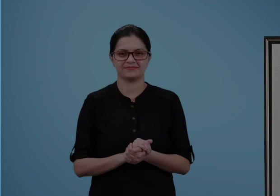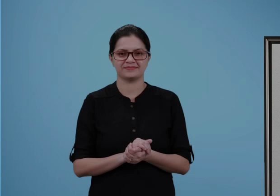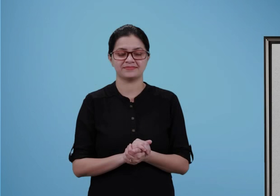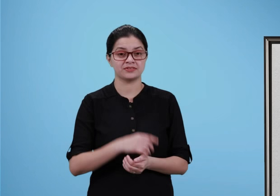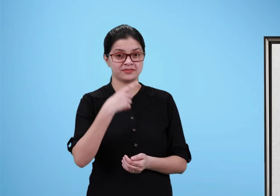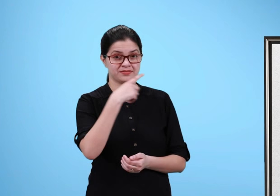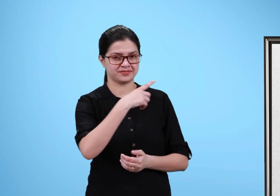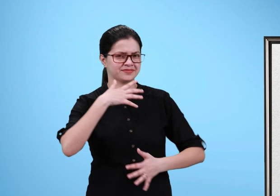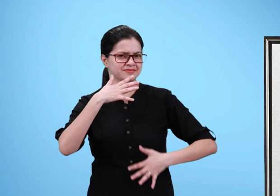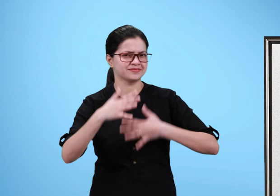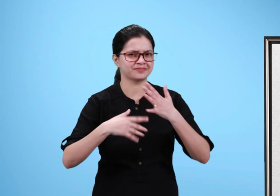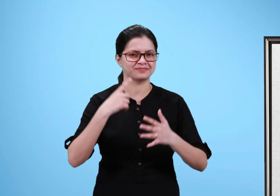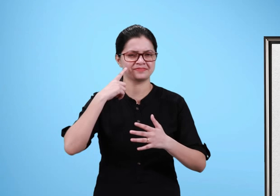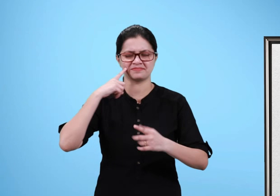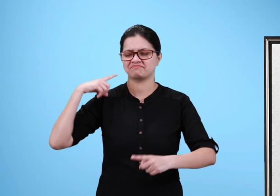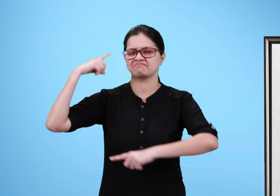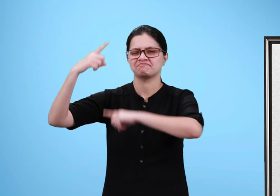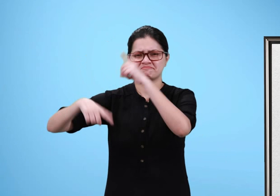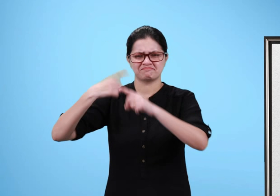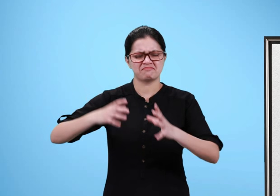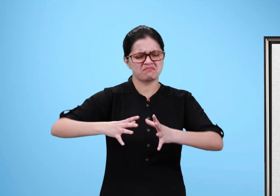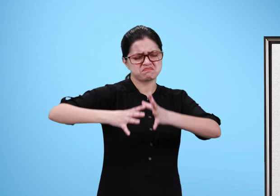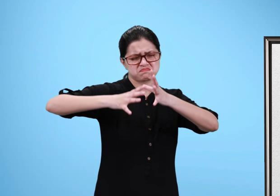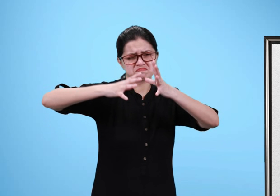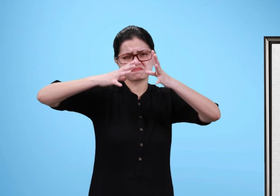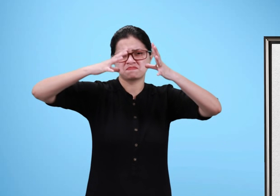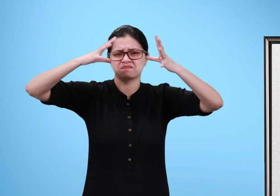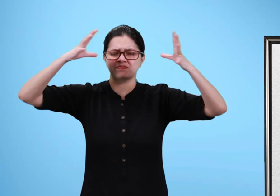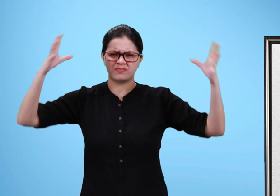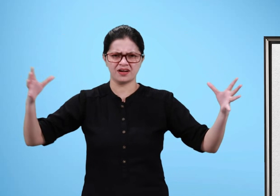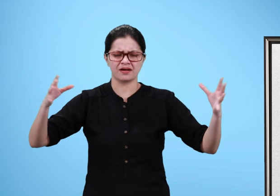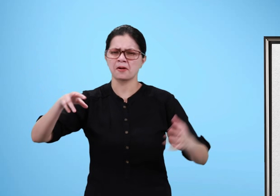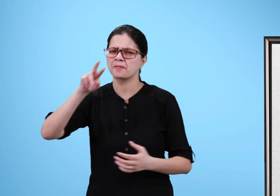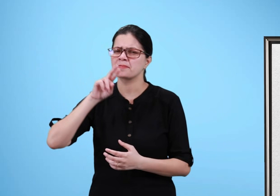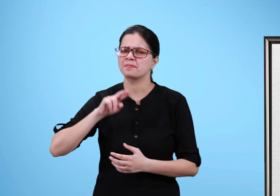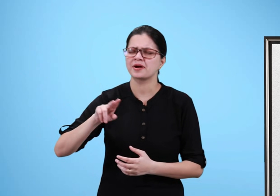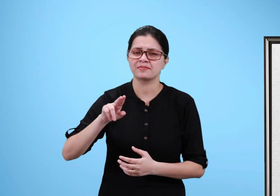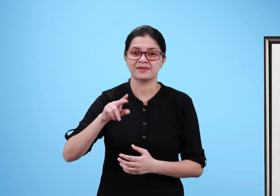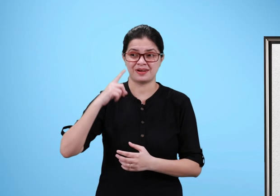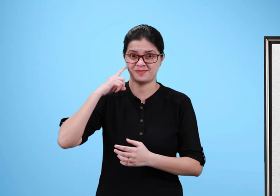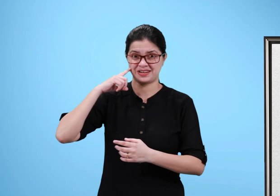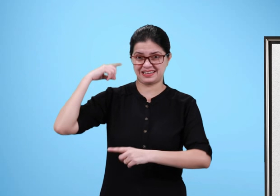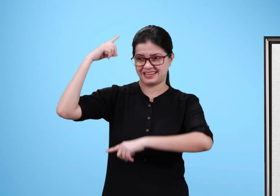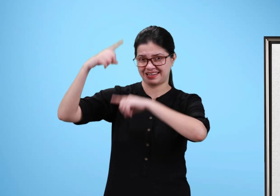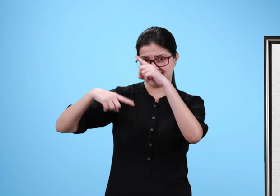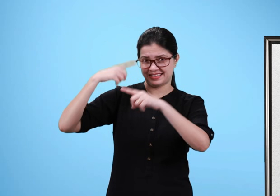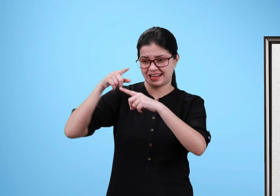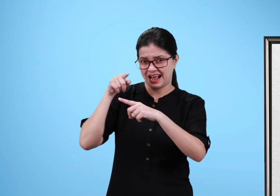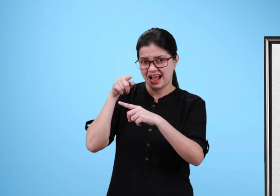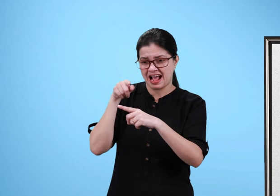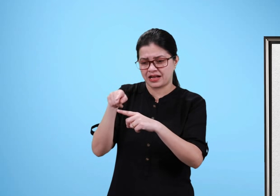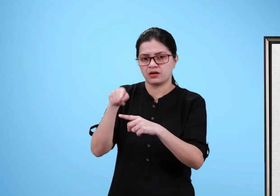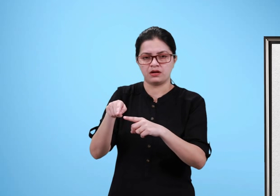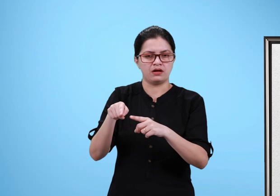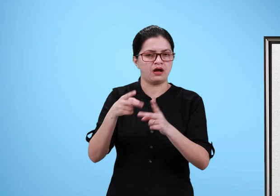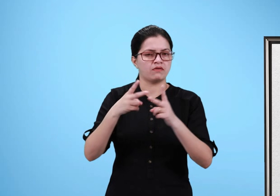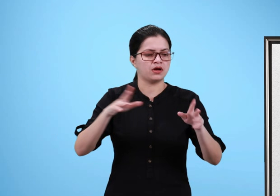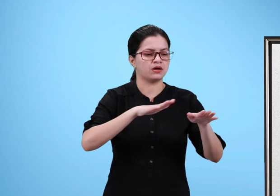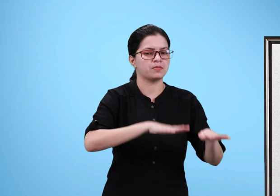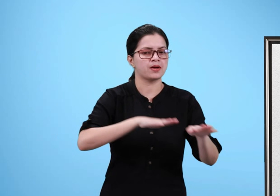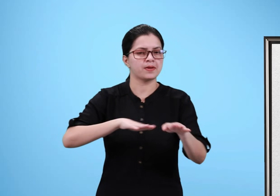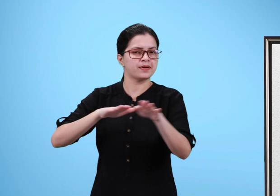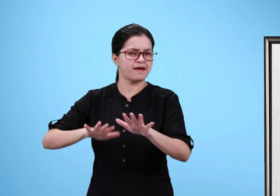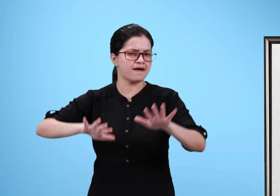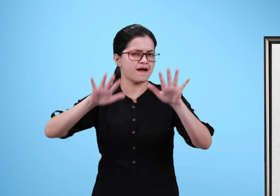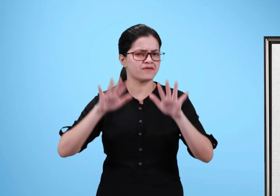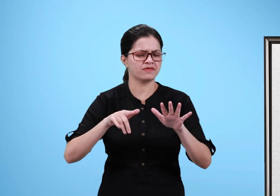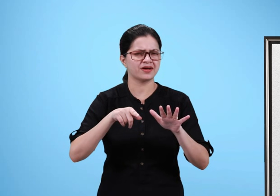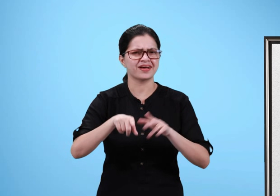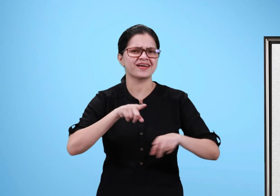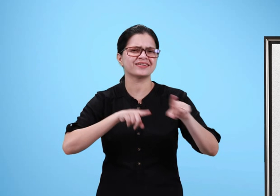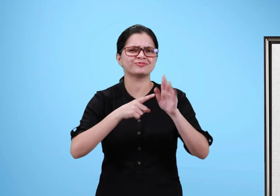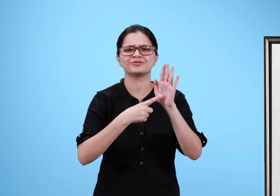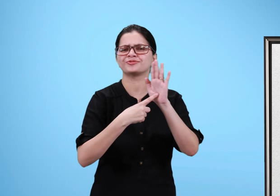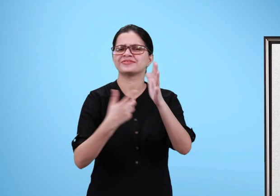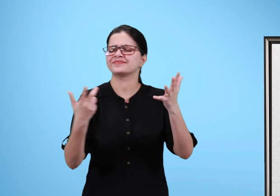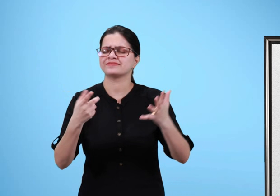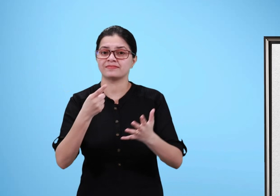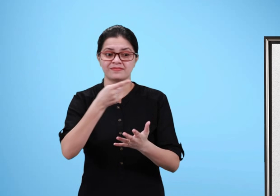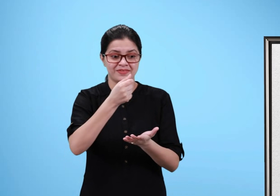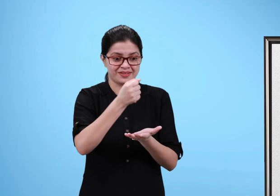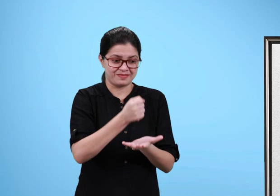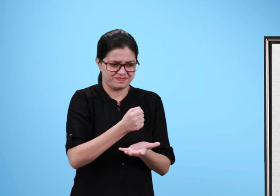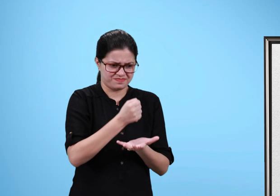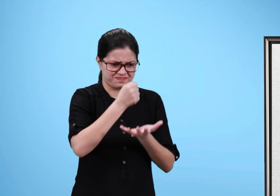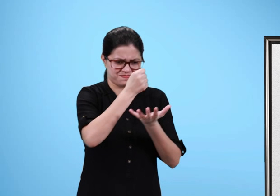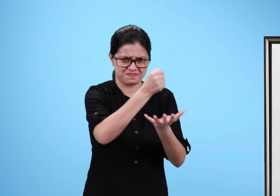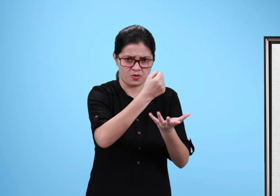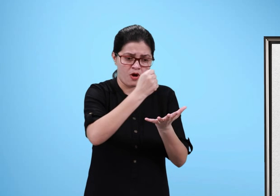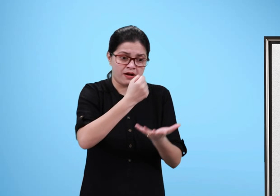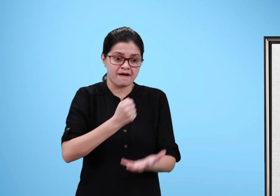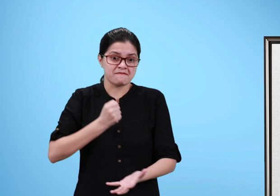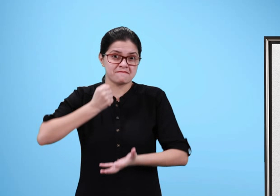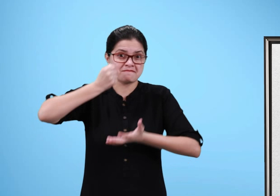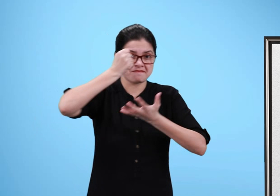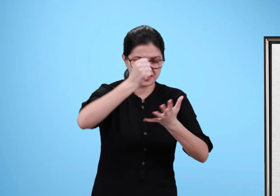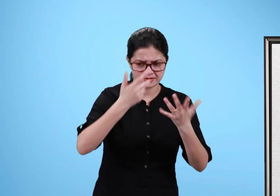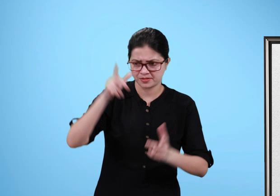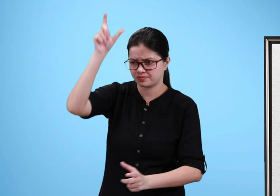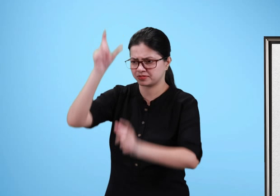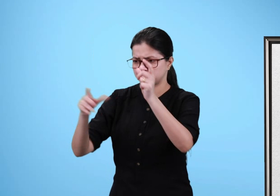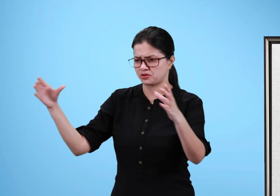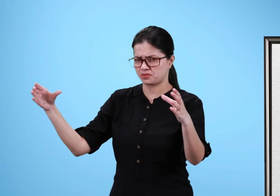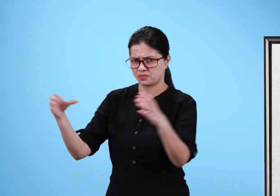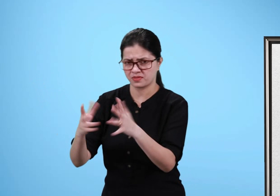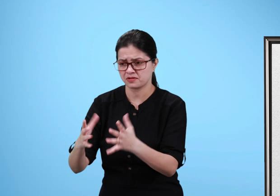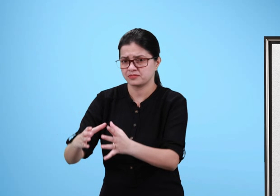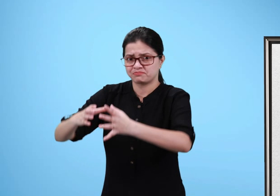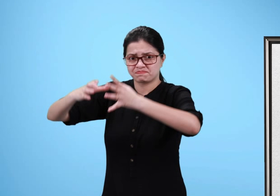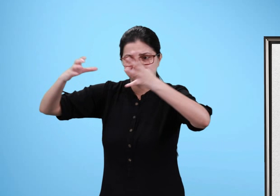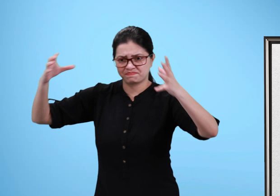Large Scale Industries This is the sign for large scale industries. On the basis of size, amount of capital invested, number of people employed, and the volume of production, industries can be classified